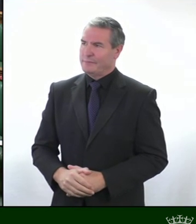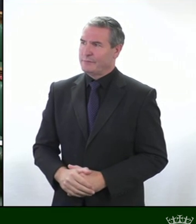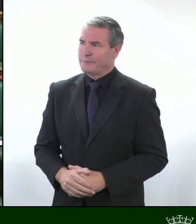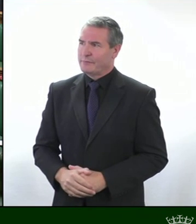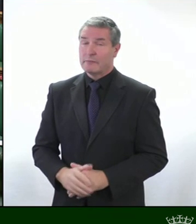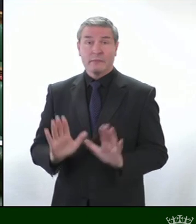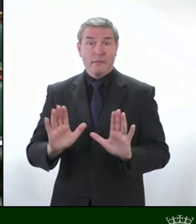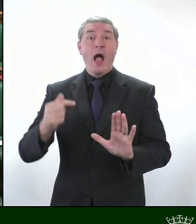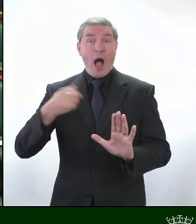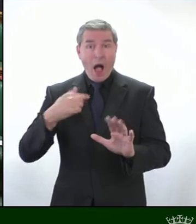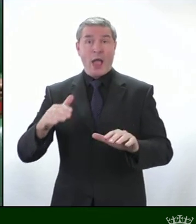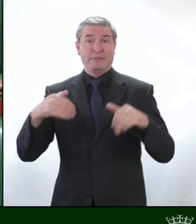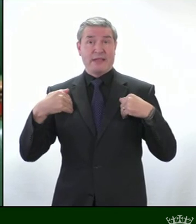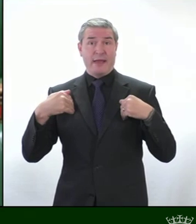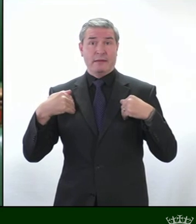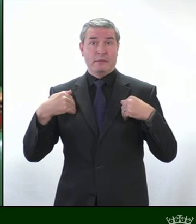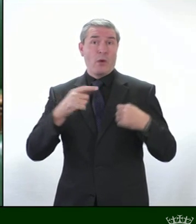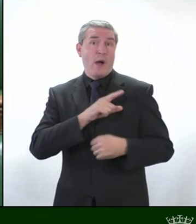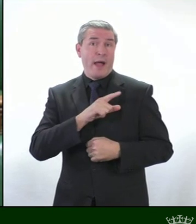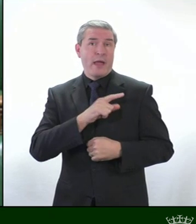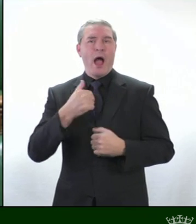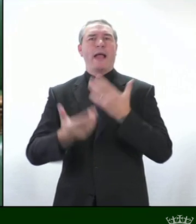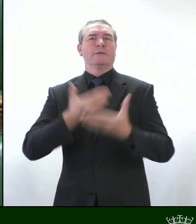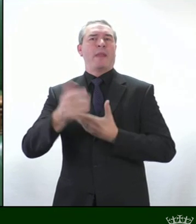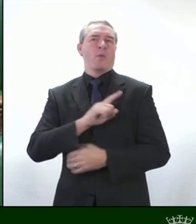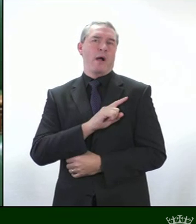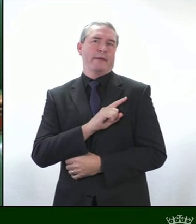When I abstain, I come to the House and explain.